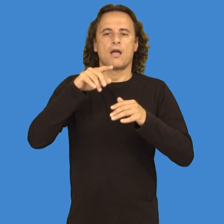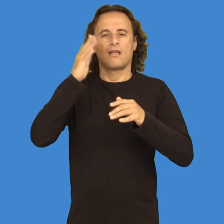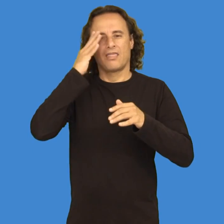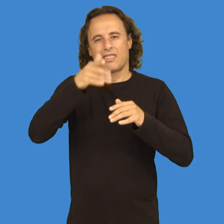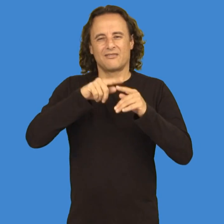dormir